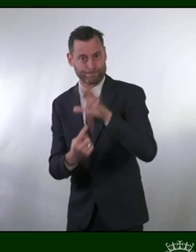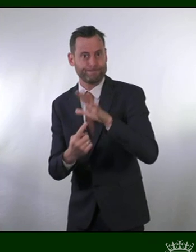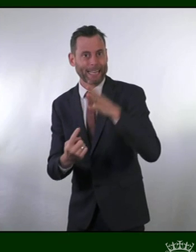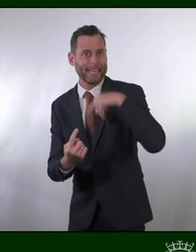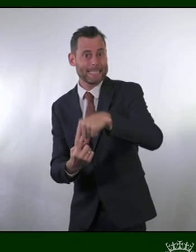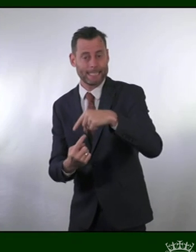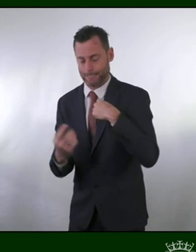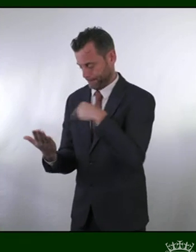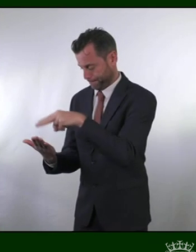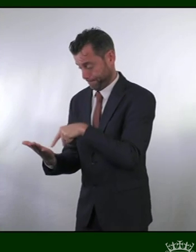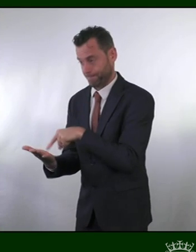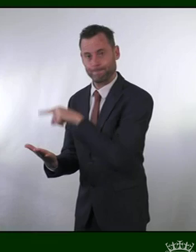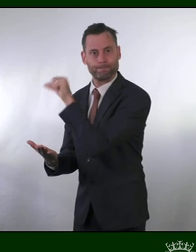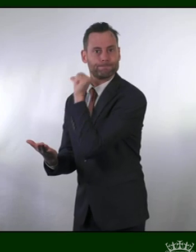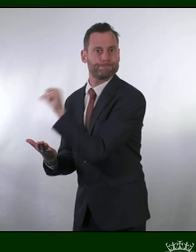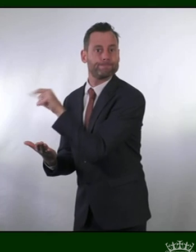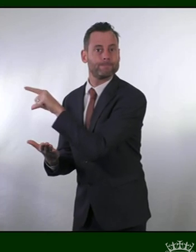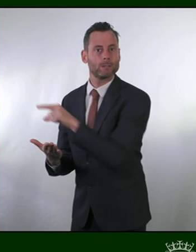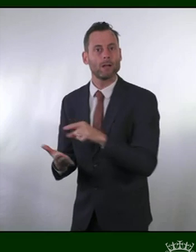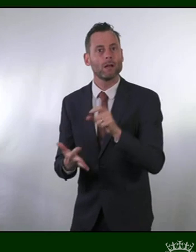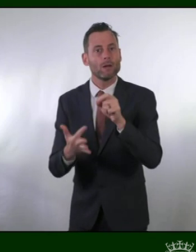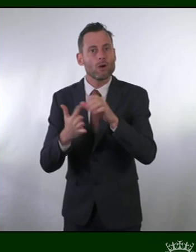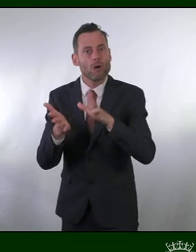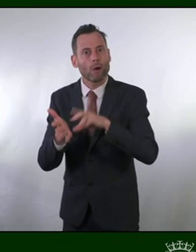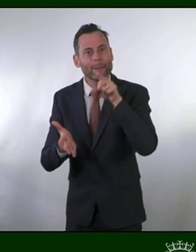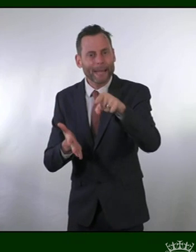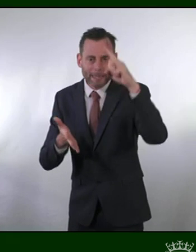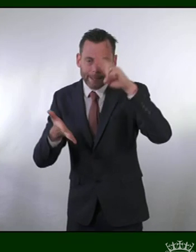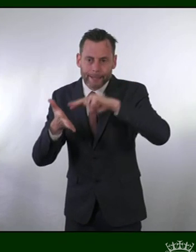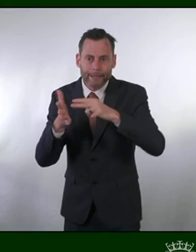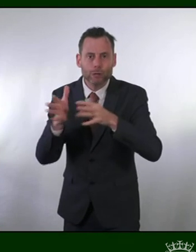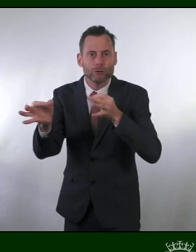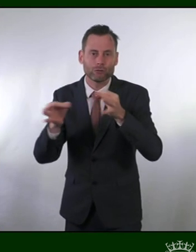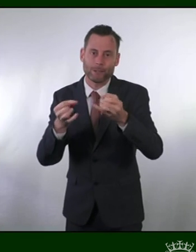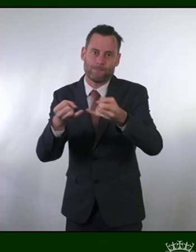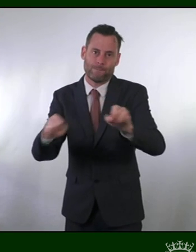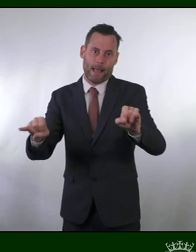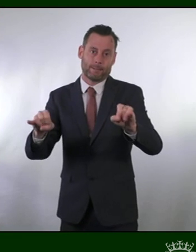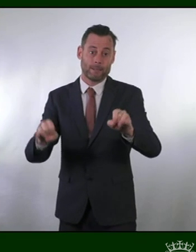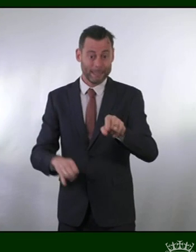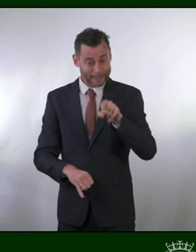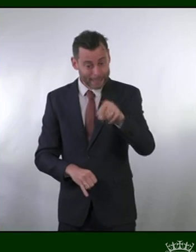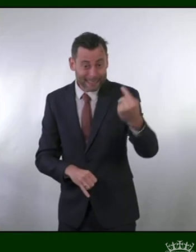It is the failure of the Prime Minister’s strategy that means tougher measures are now unavoidable.